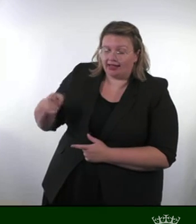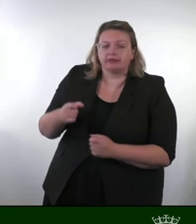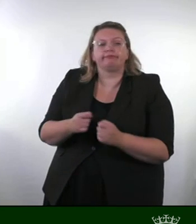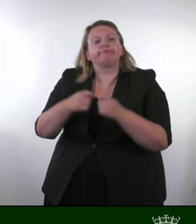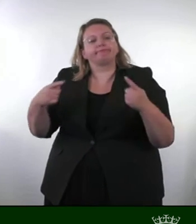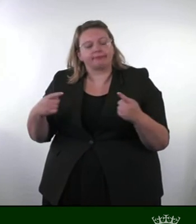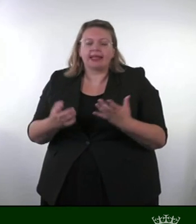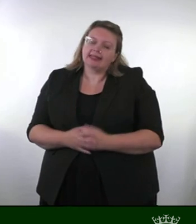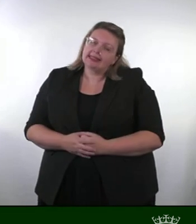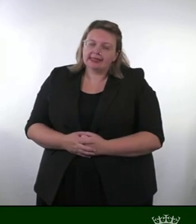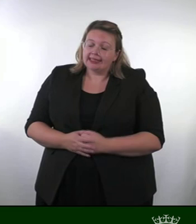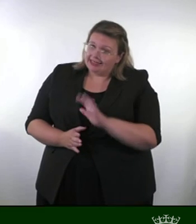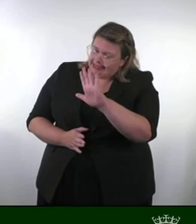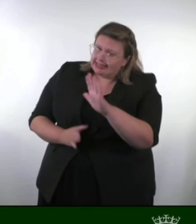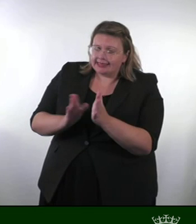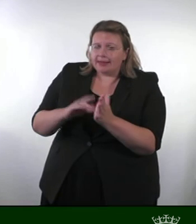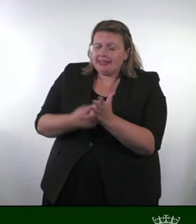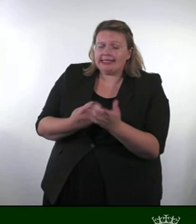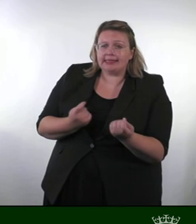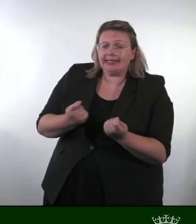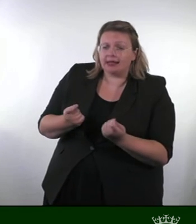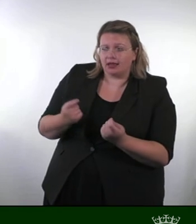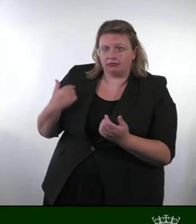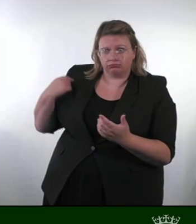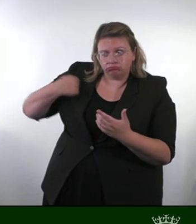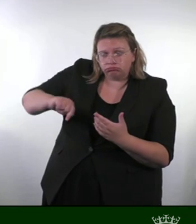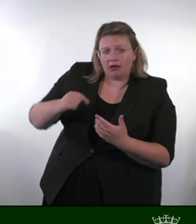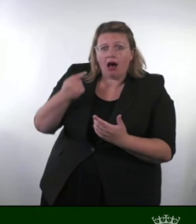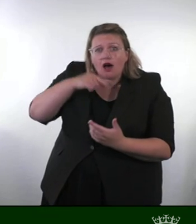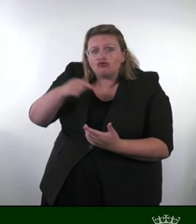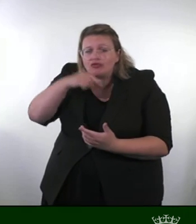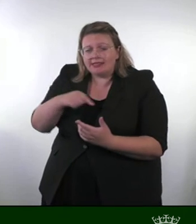Hundreds of families have been trying to get a test in the last week, and they cannot get one.